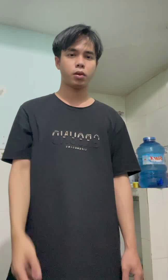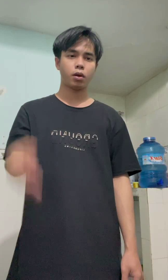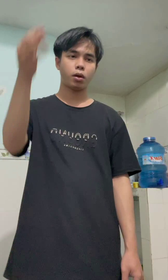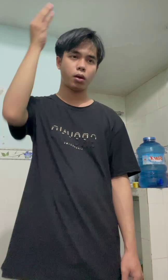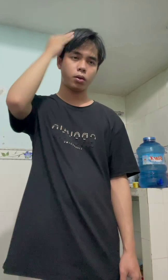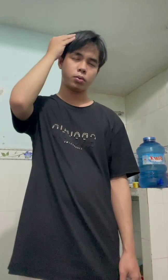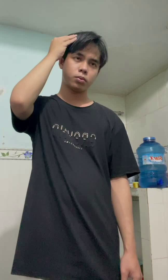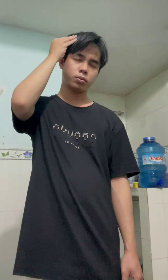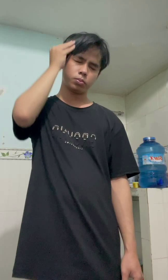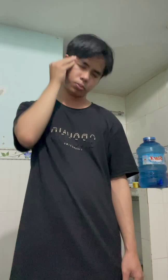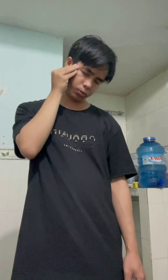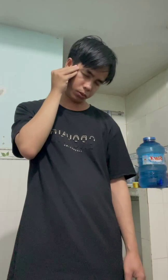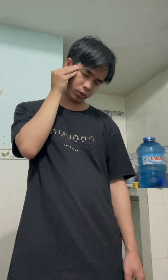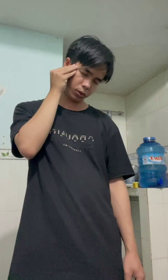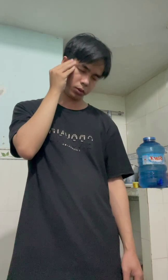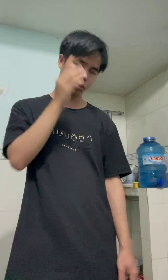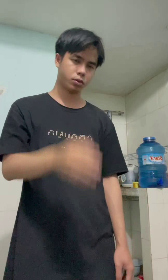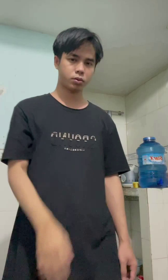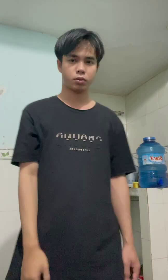benh